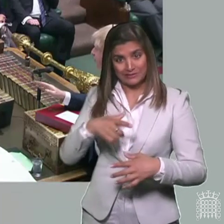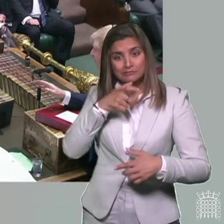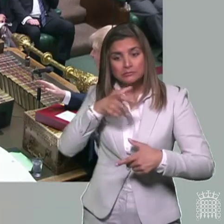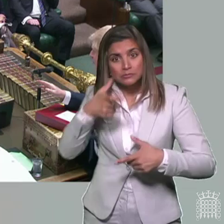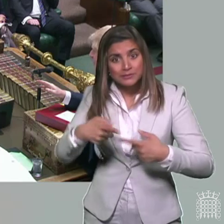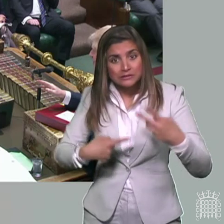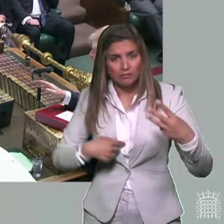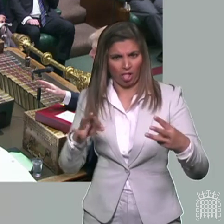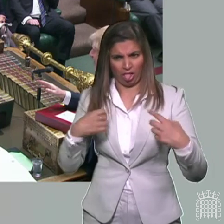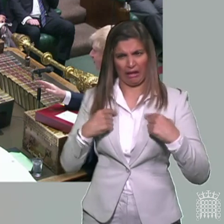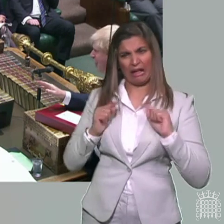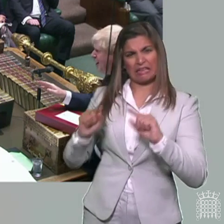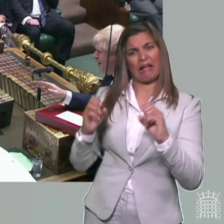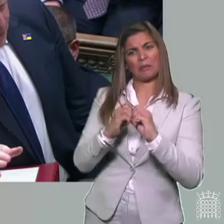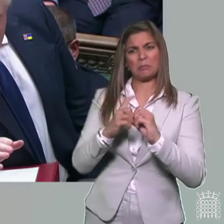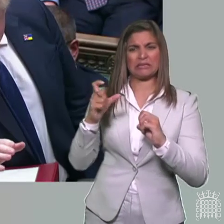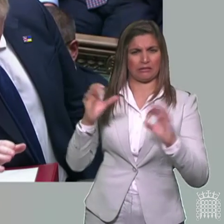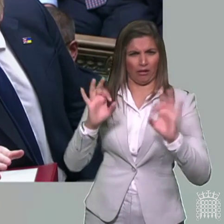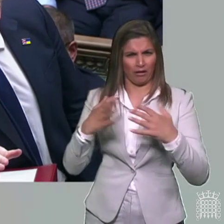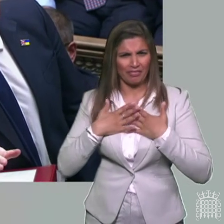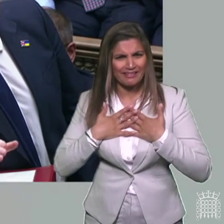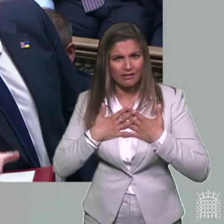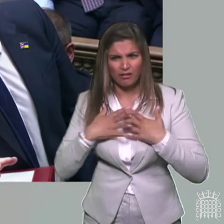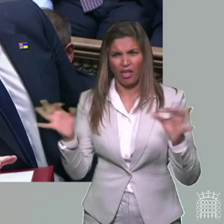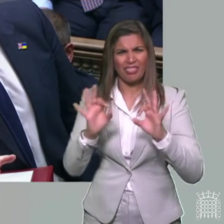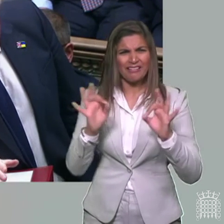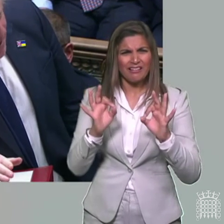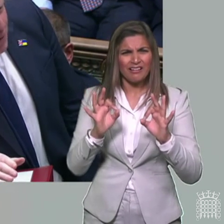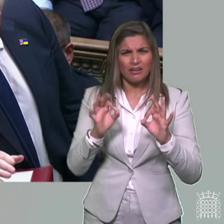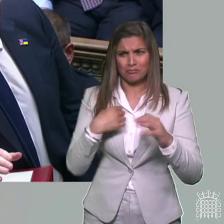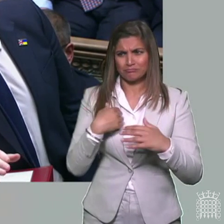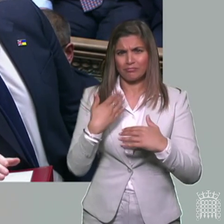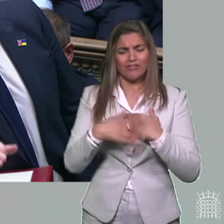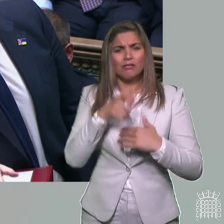I did not attack the BBC last night for their coverage of Ukraine.